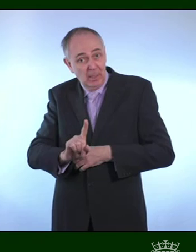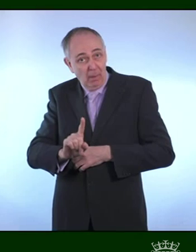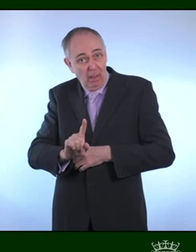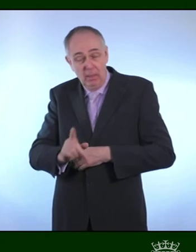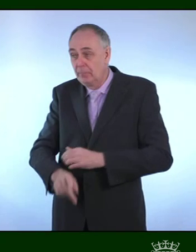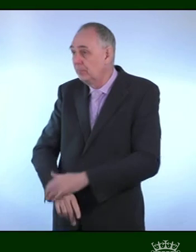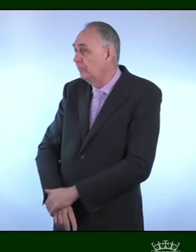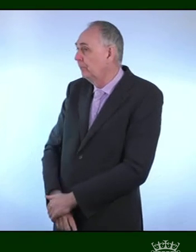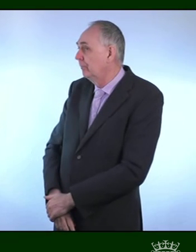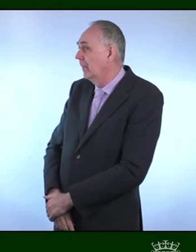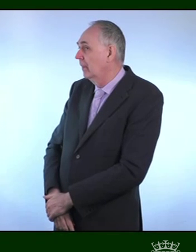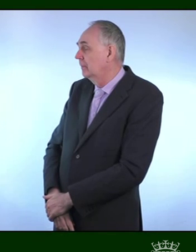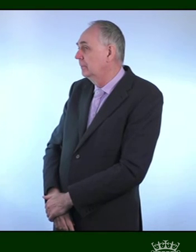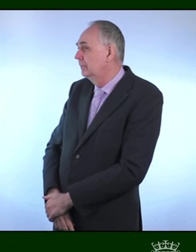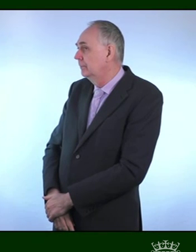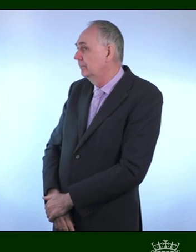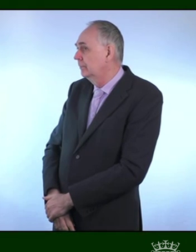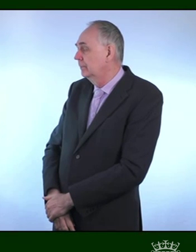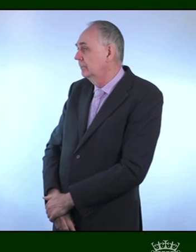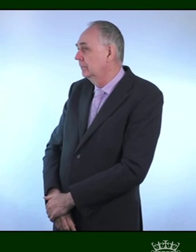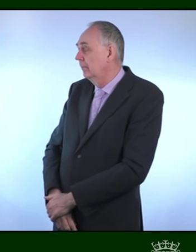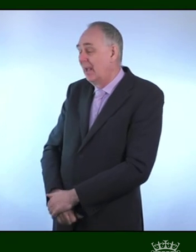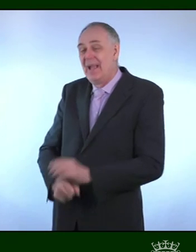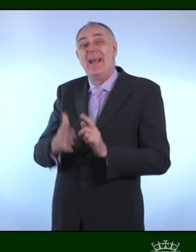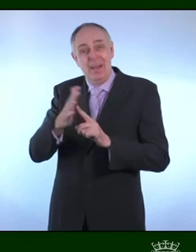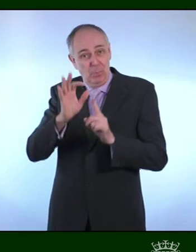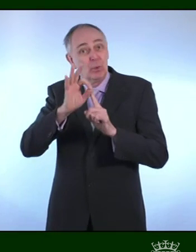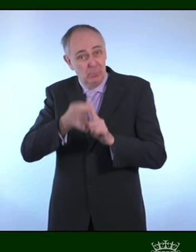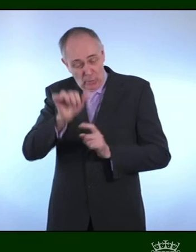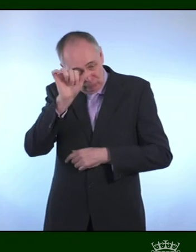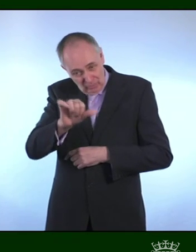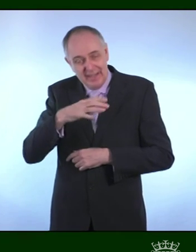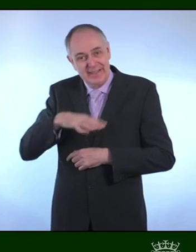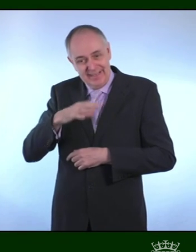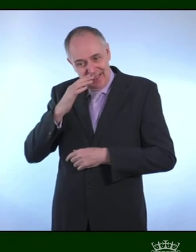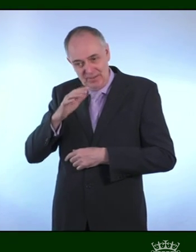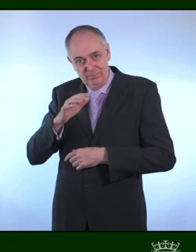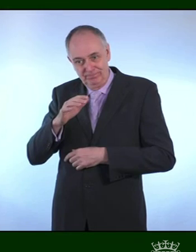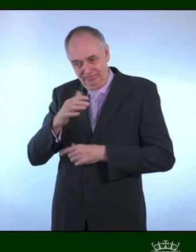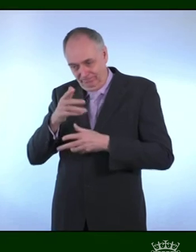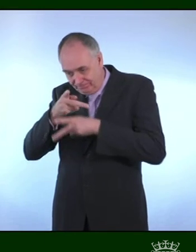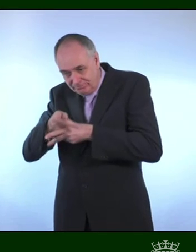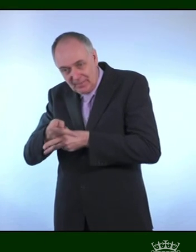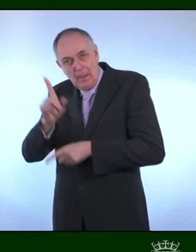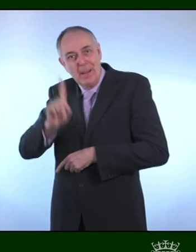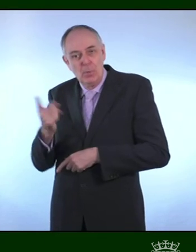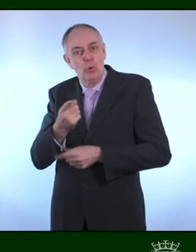The right honourable Gentleman raises a very important point about the need to protect renters, which is why I answered in the way that I did last week.